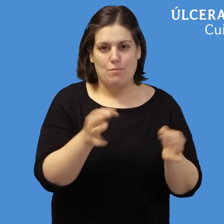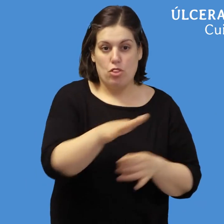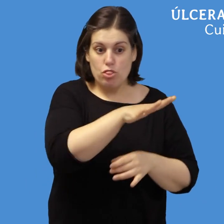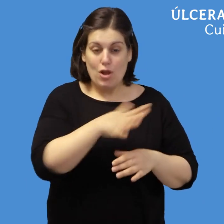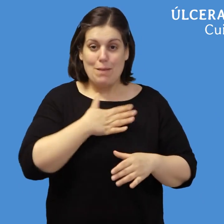dónde